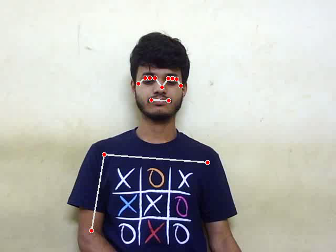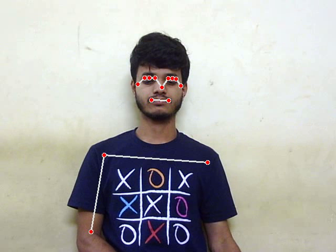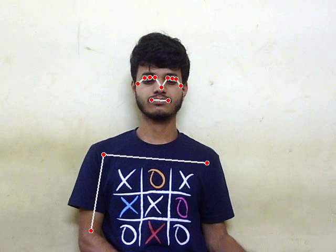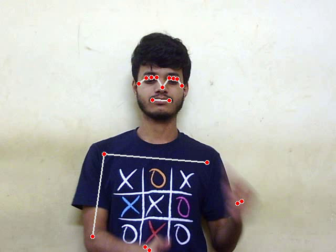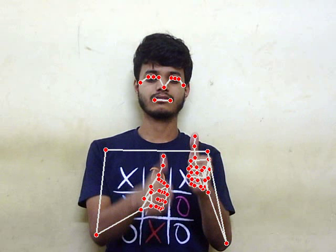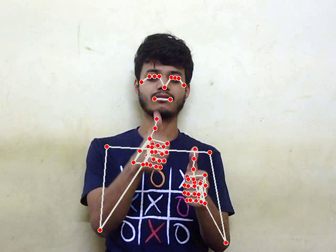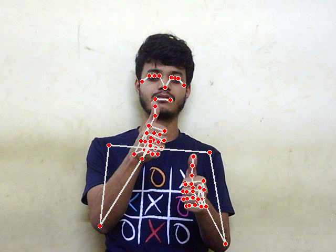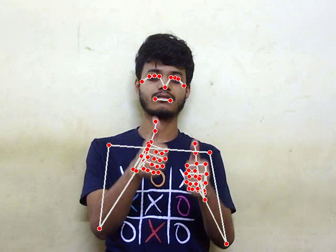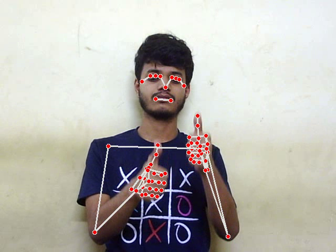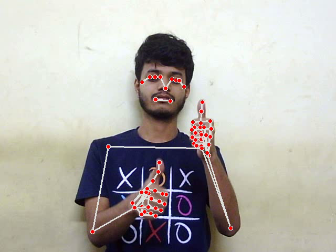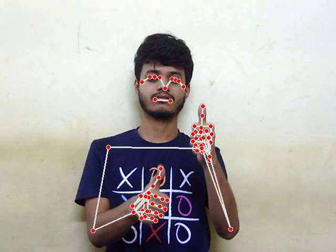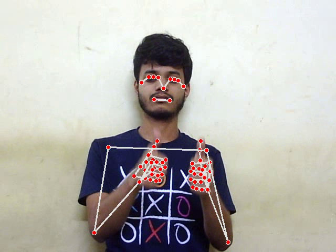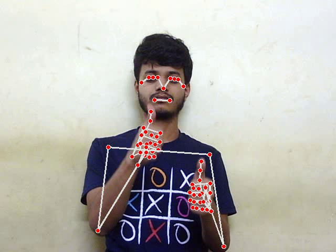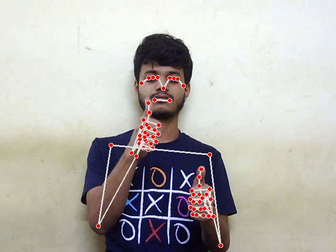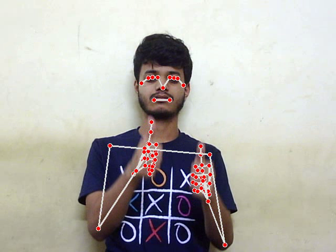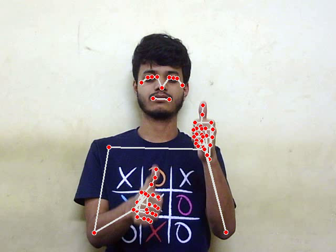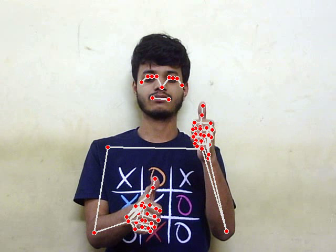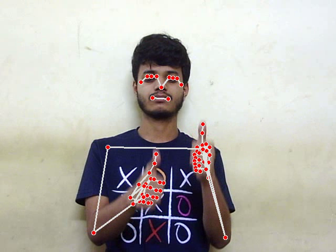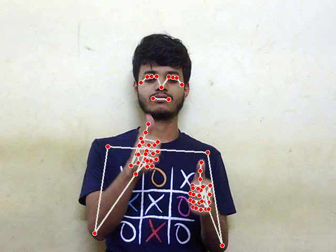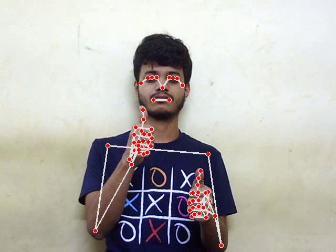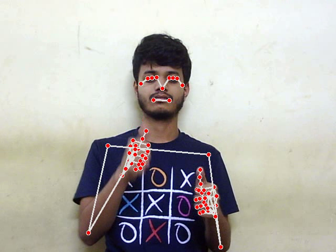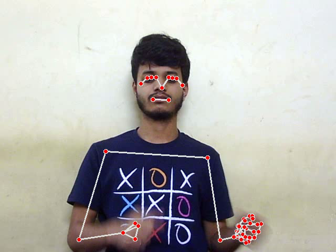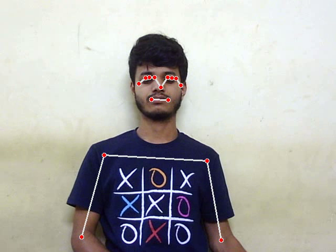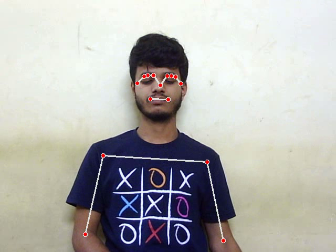which